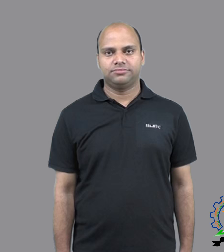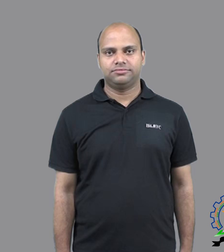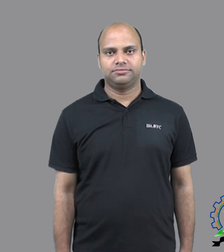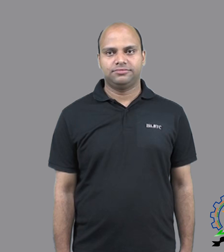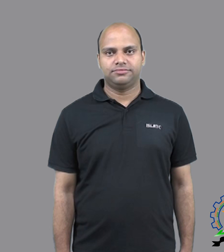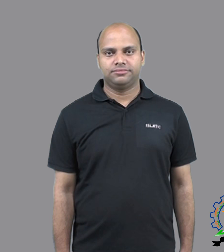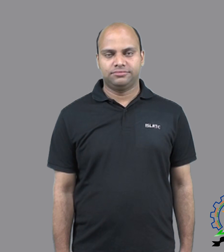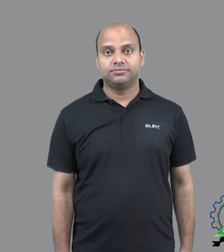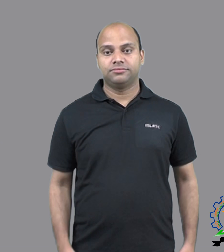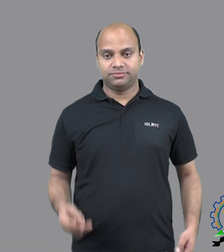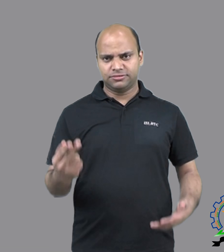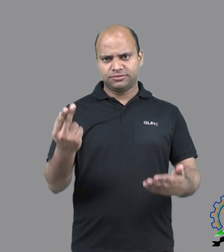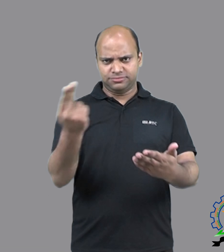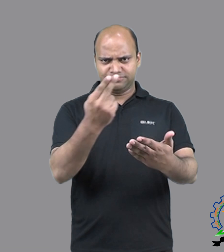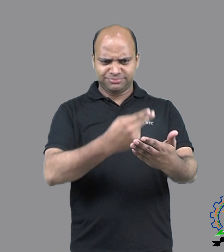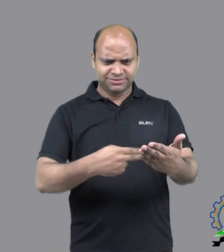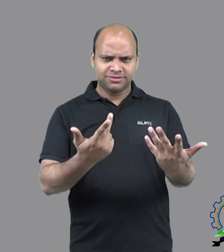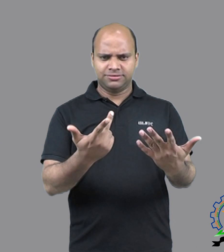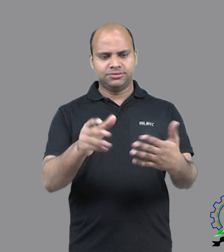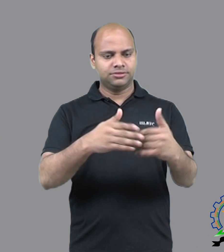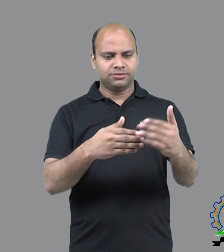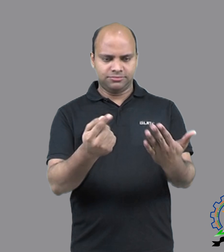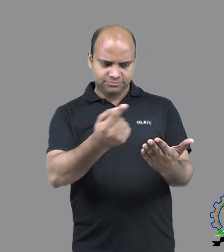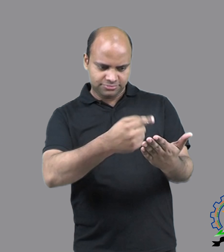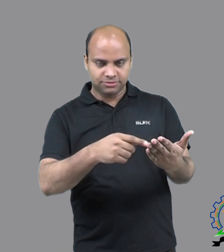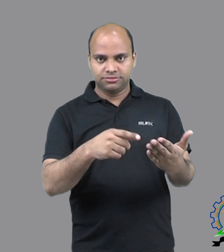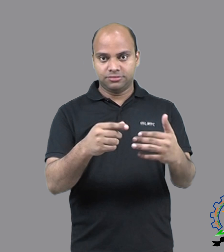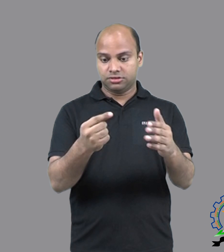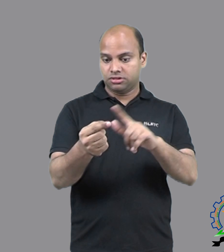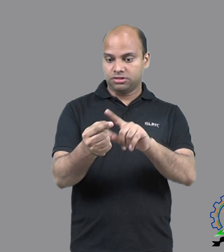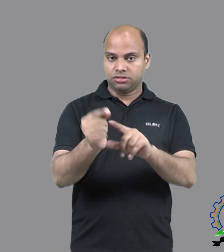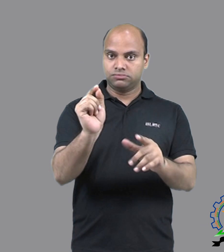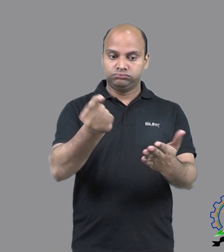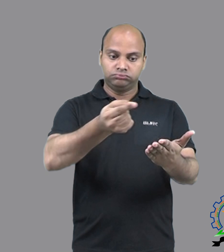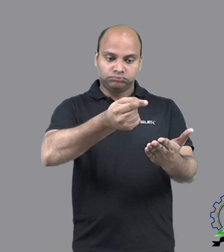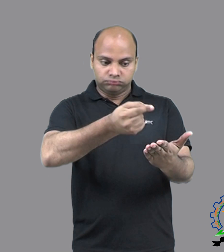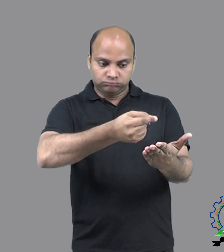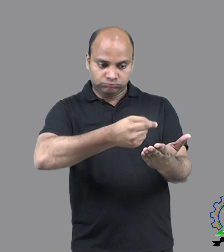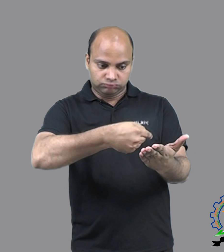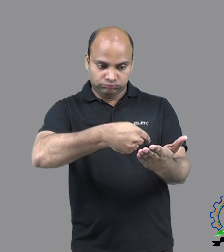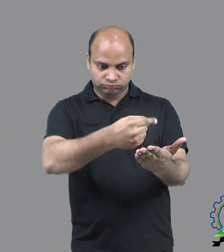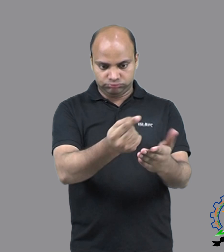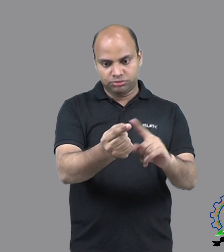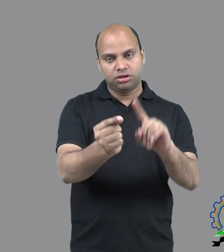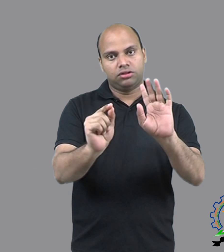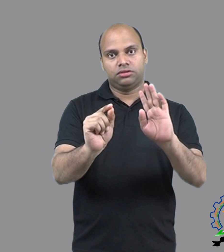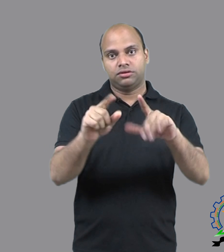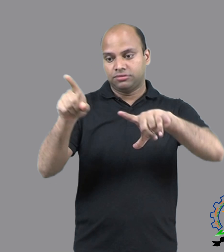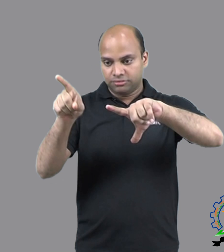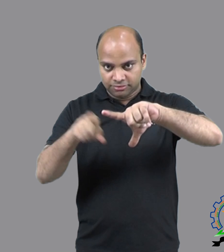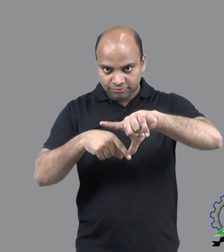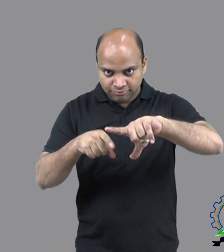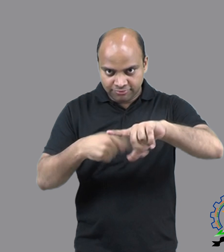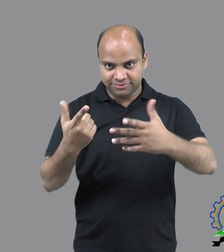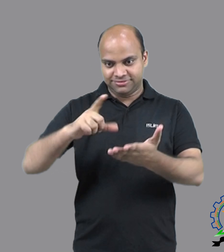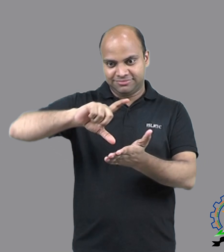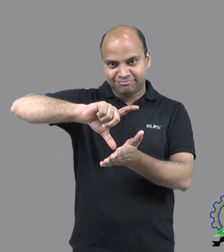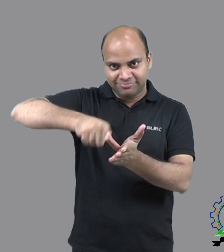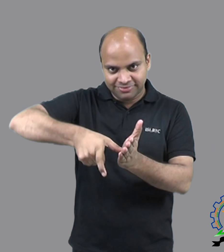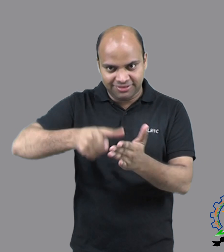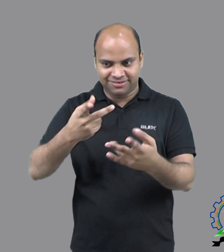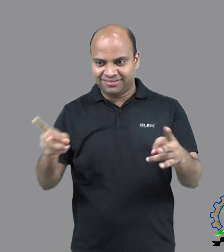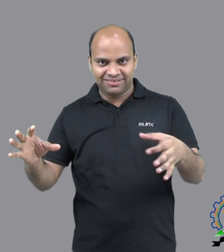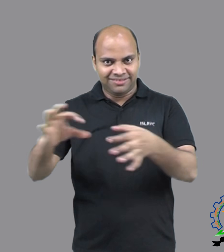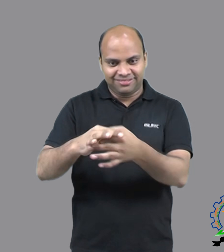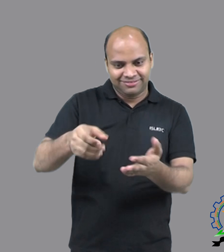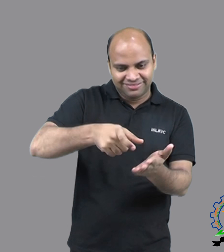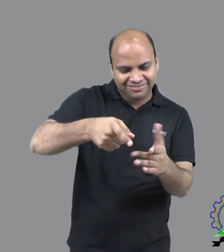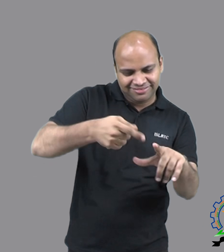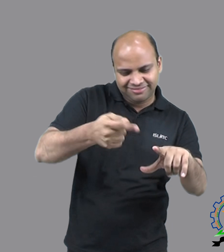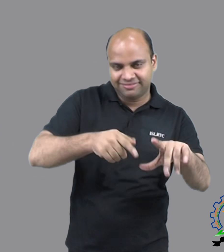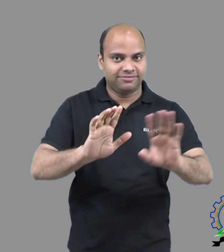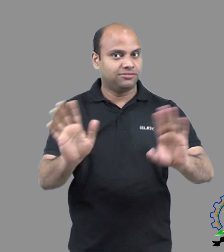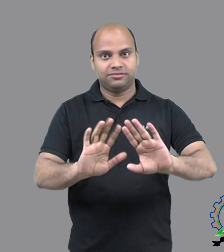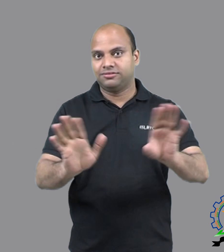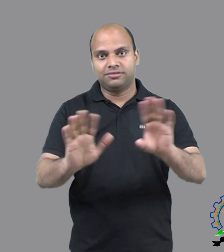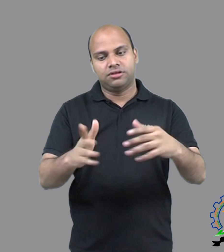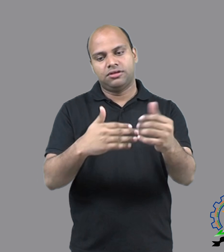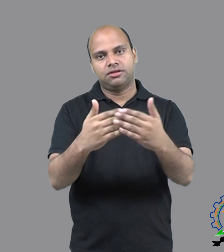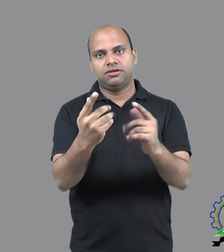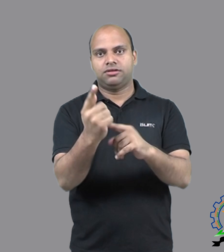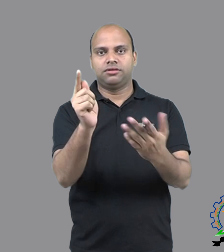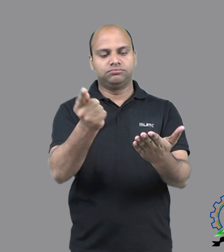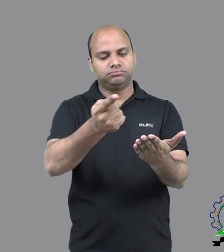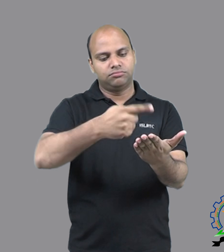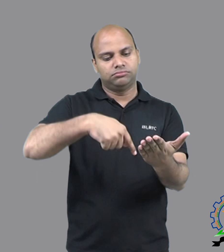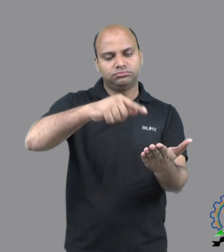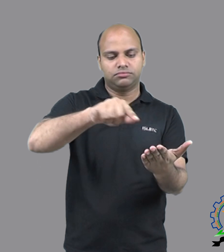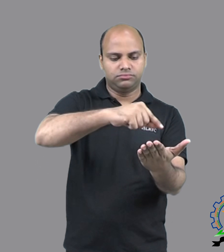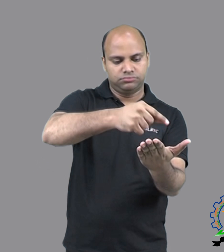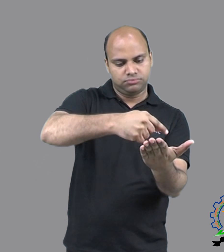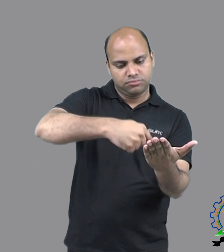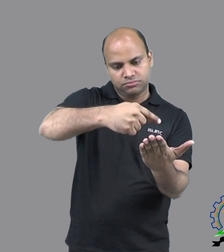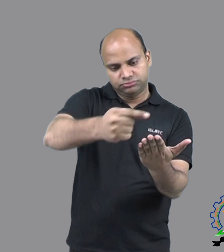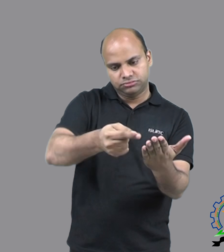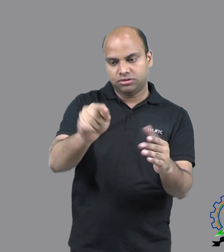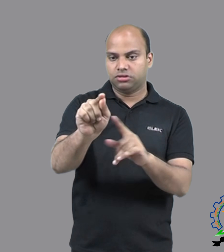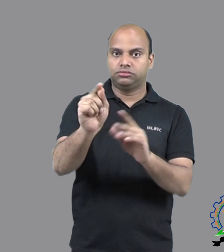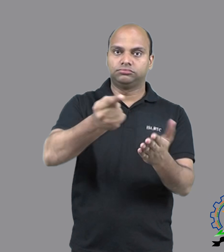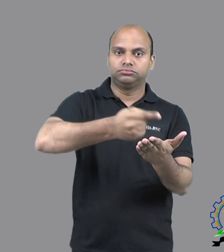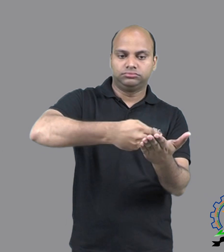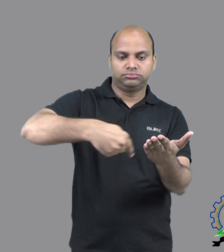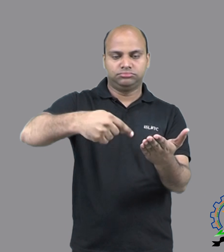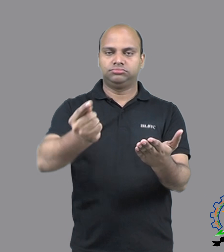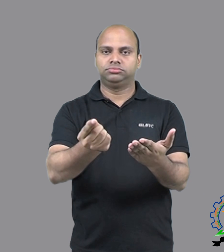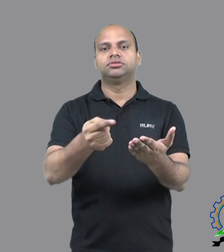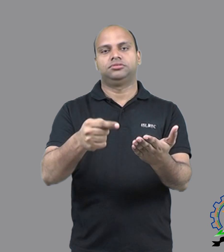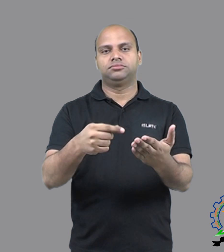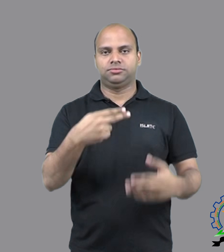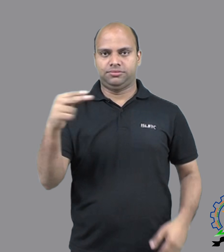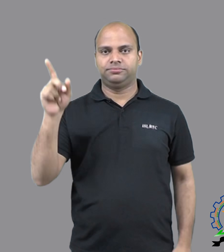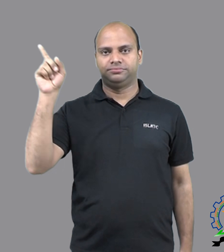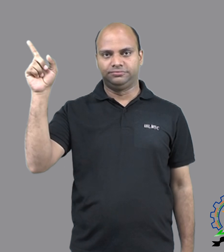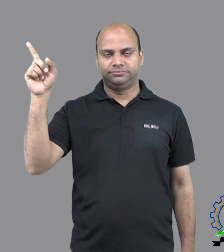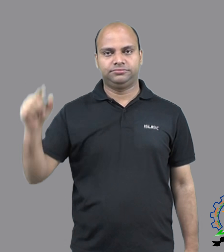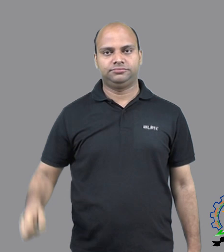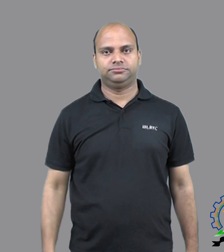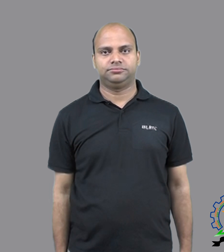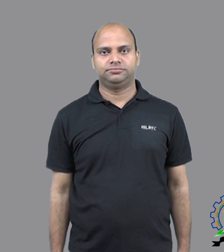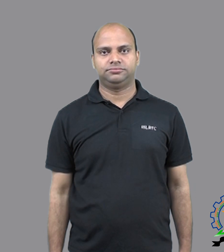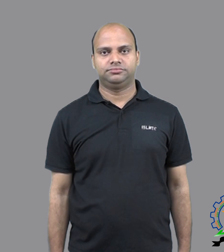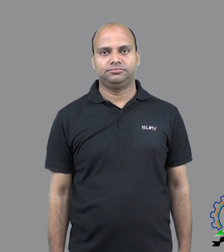Free-Hand Drawing